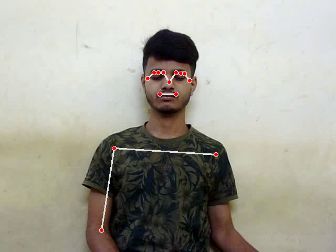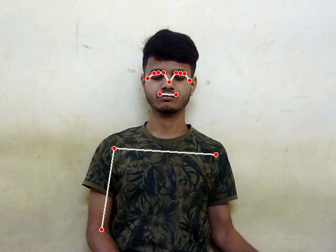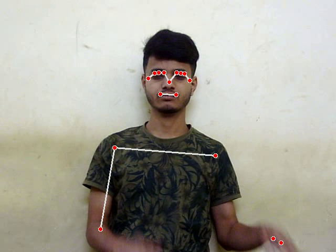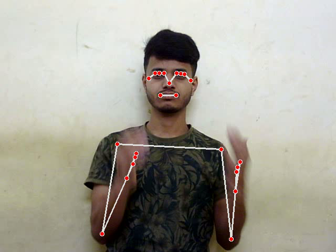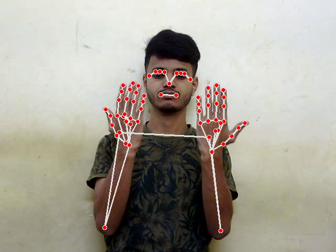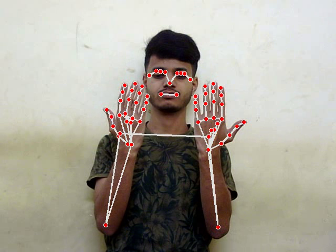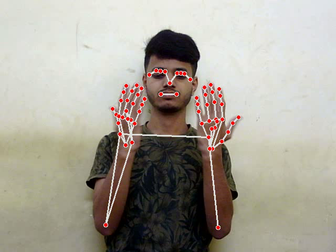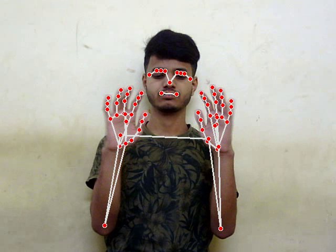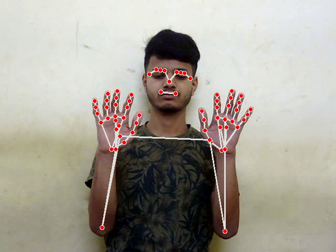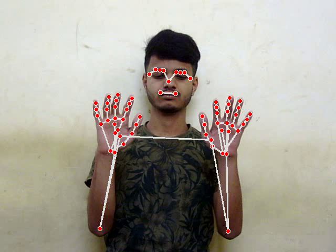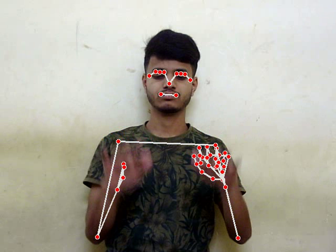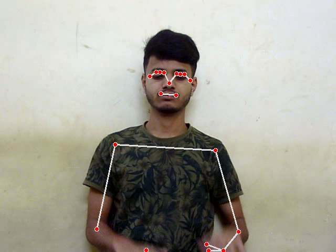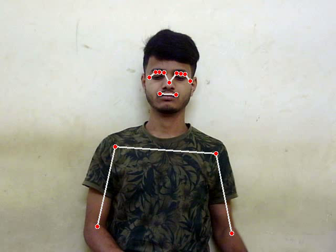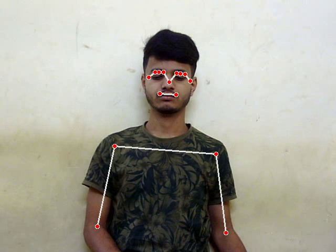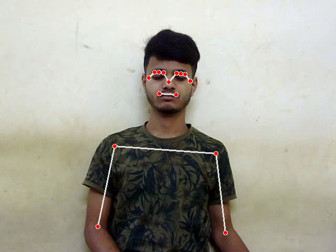do not want